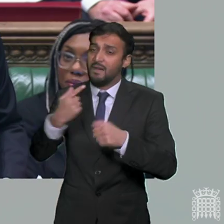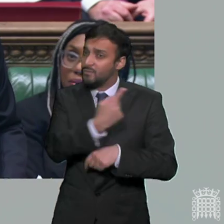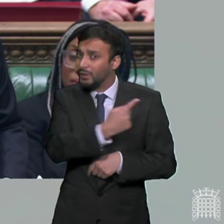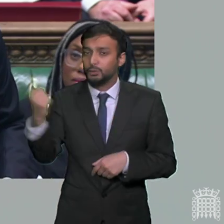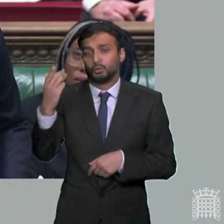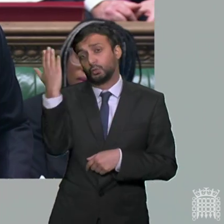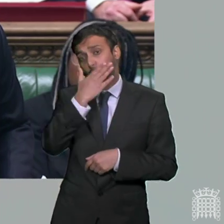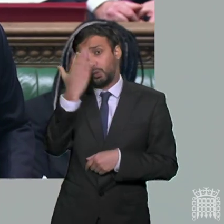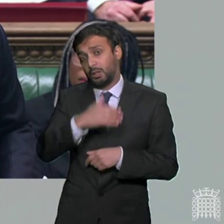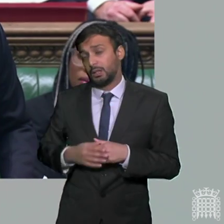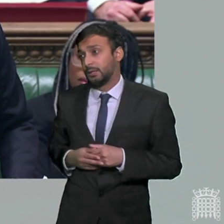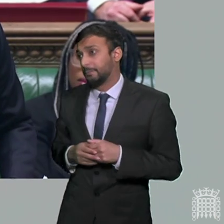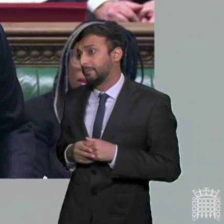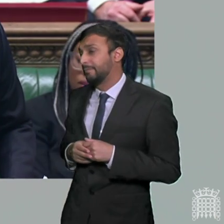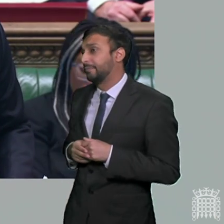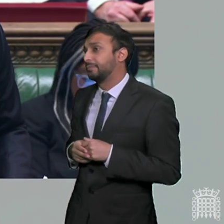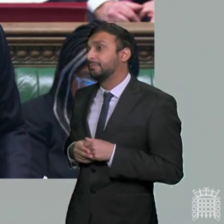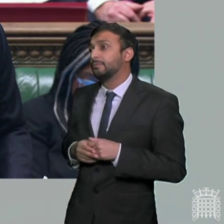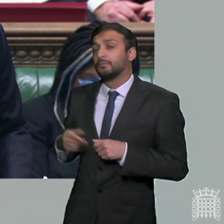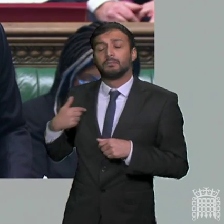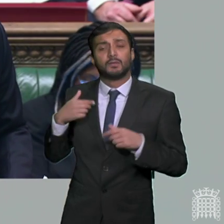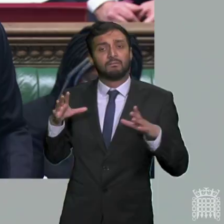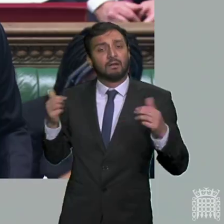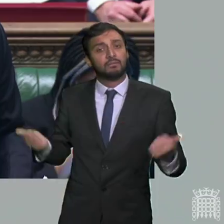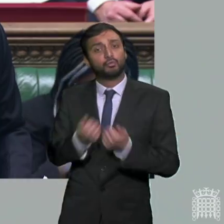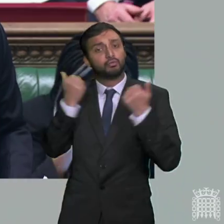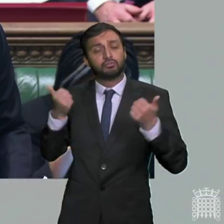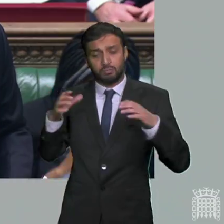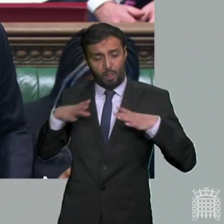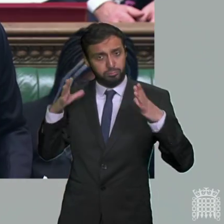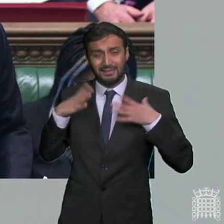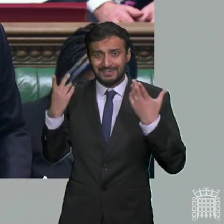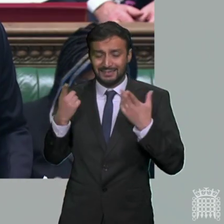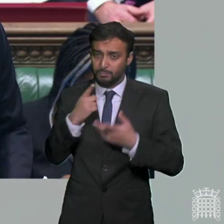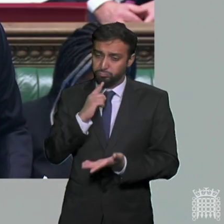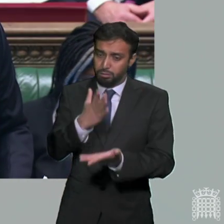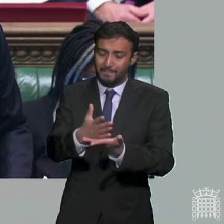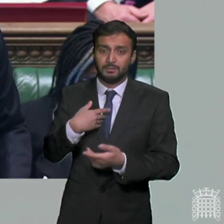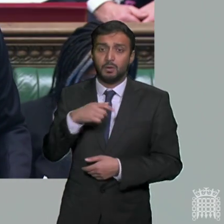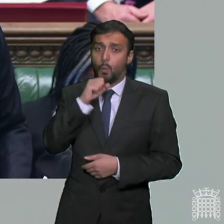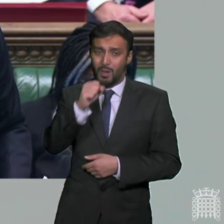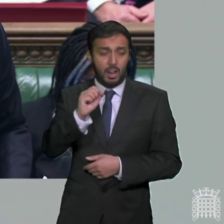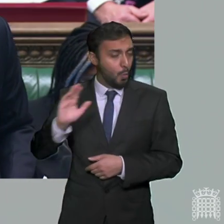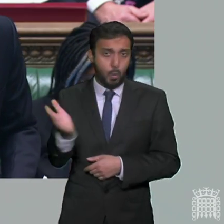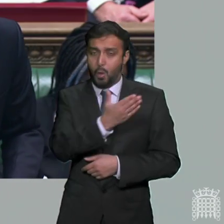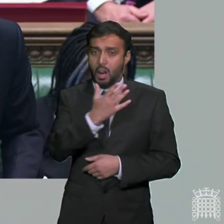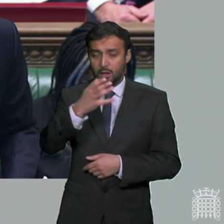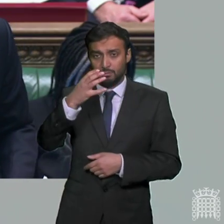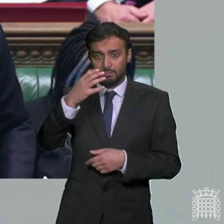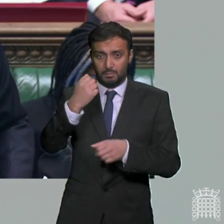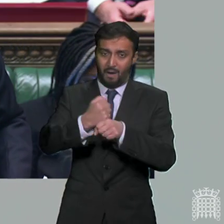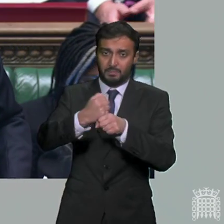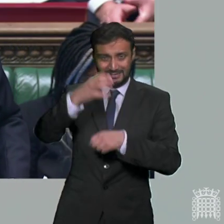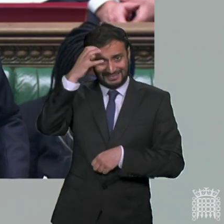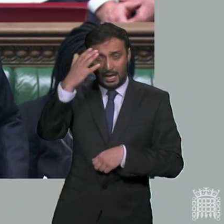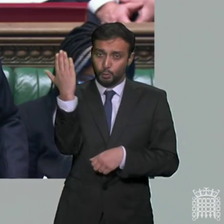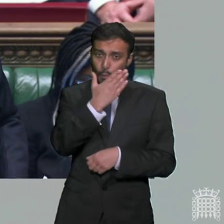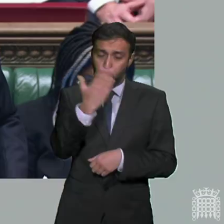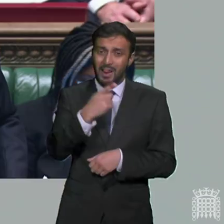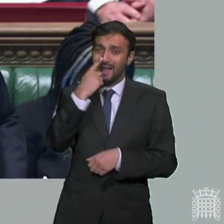We have already committed to offer all state schools a grant to train a senior mental health lead by the end of this Parliament.